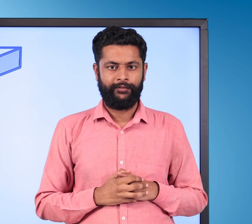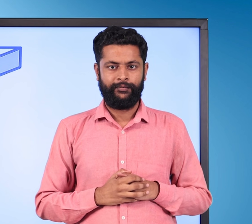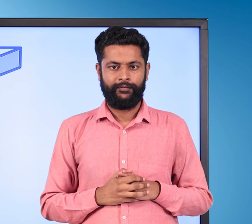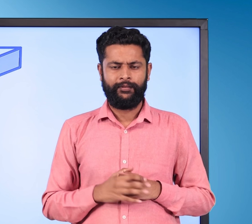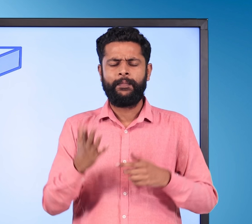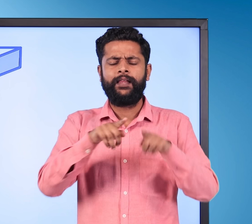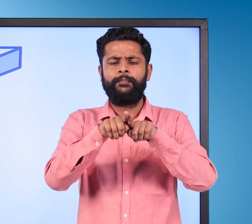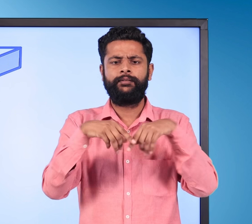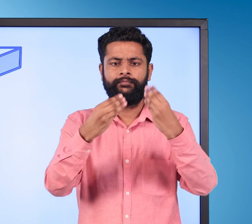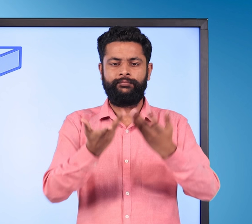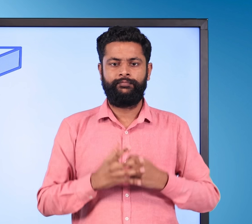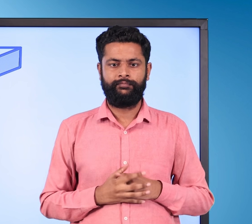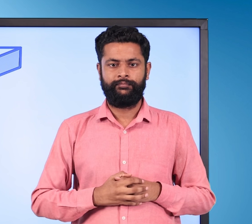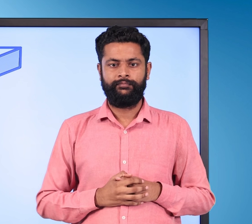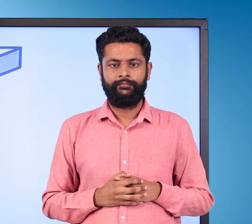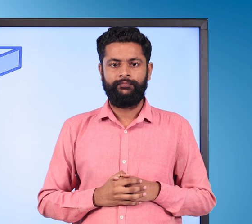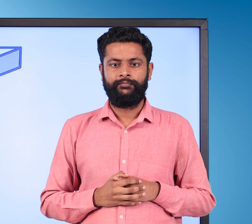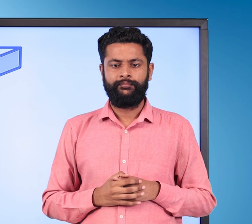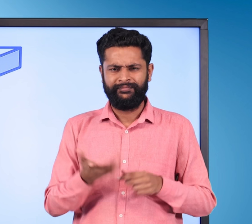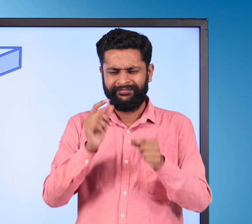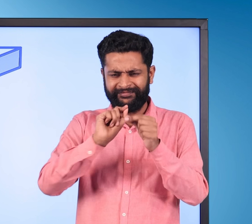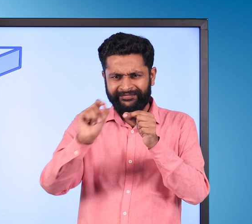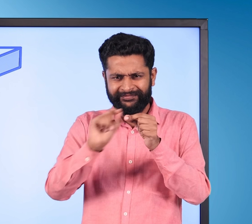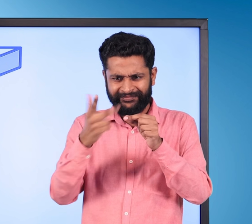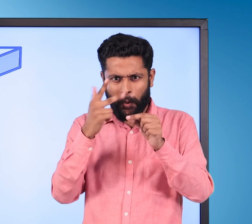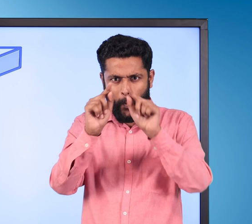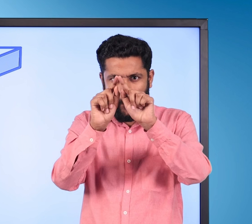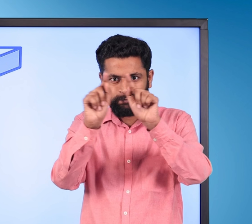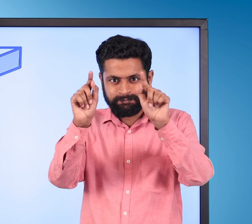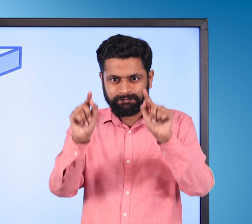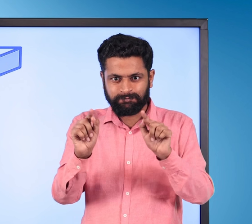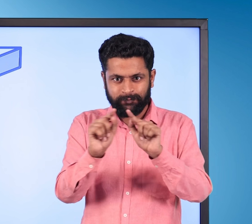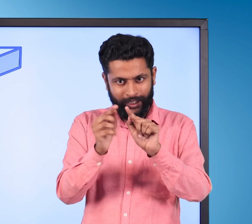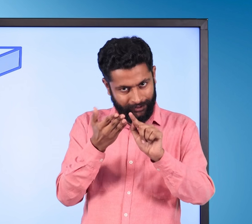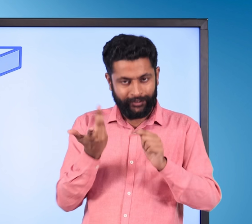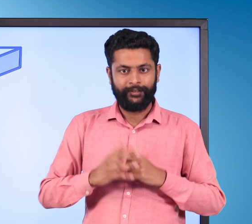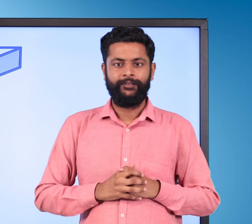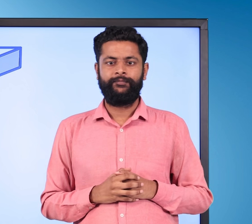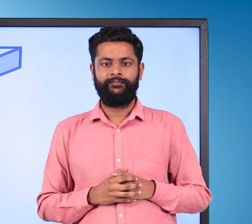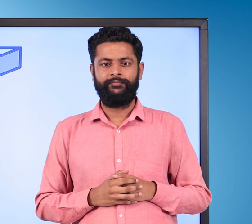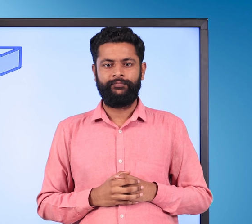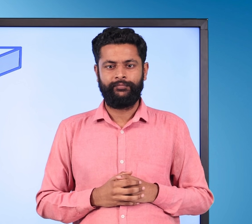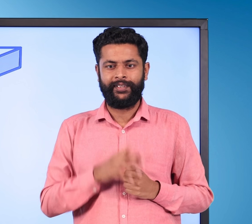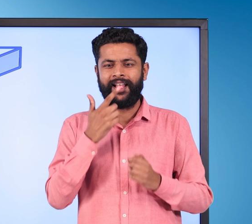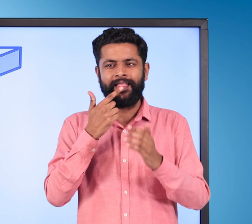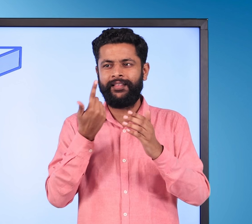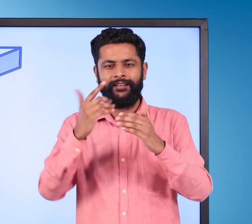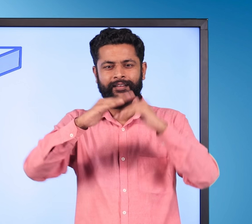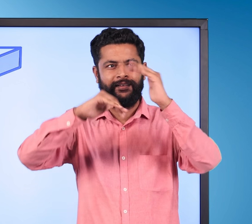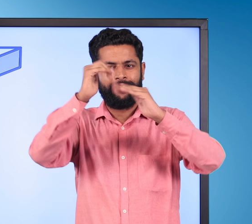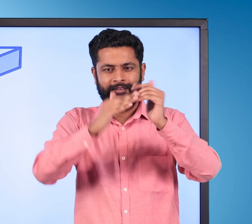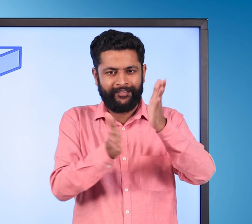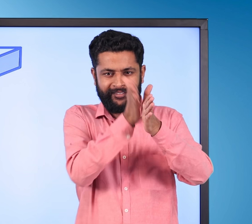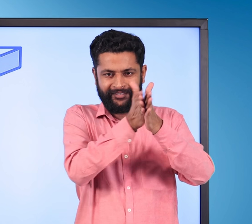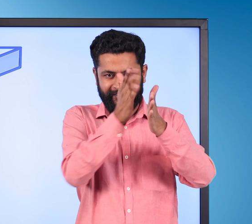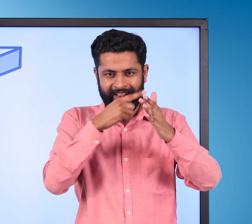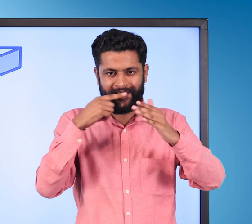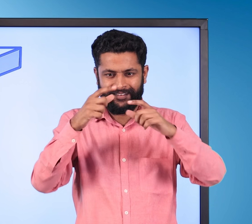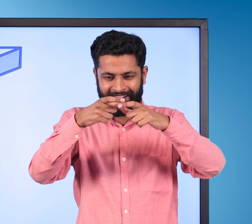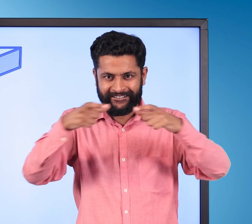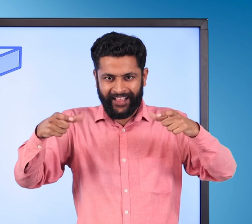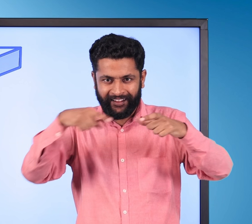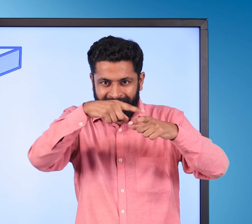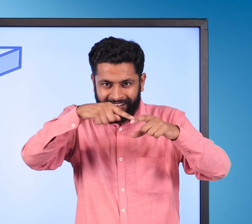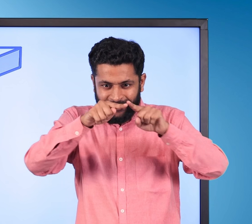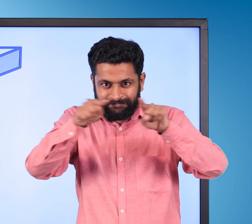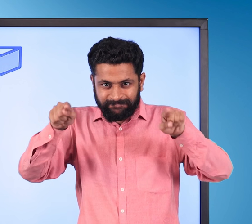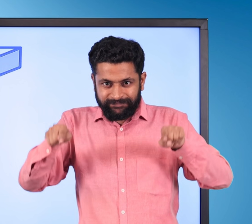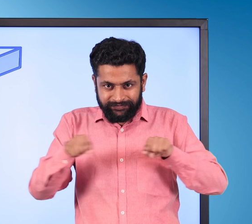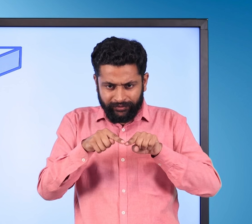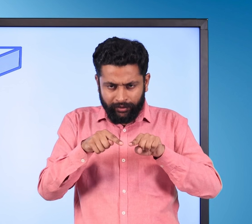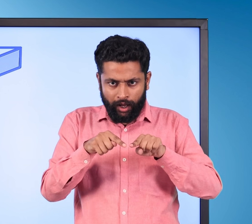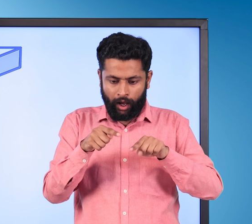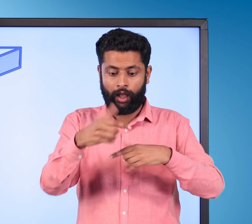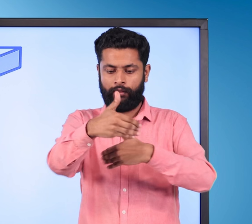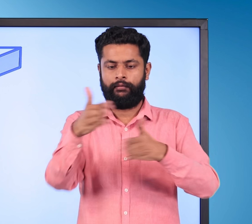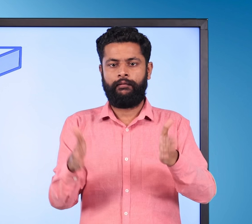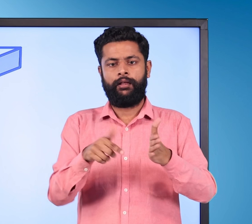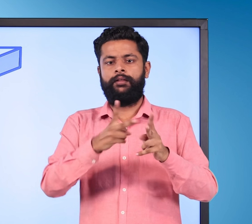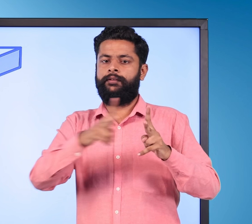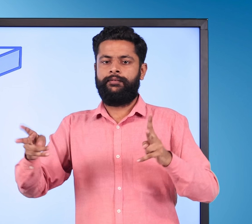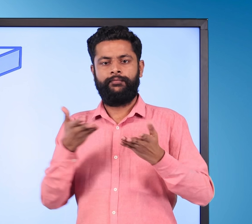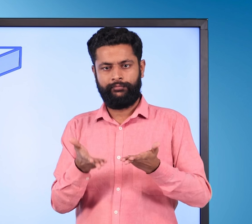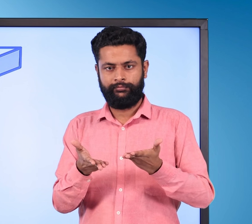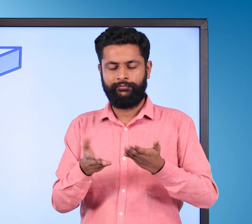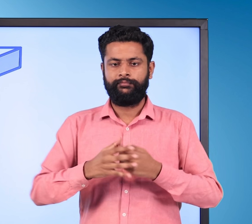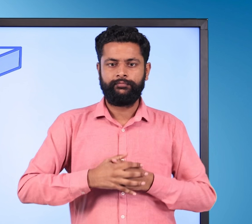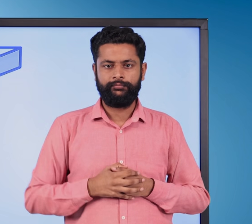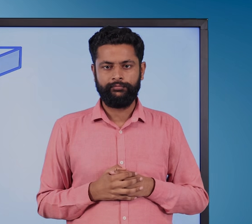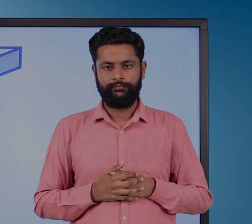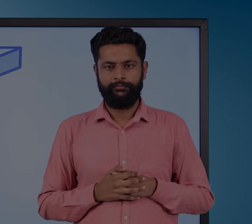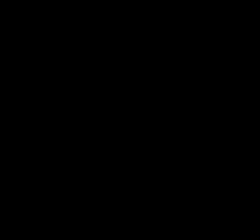For example, a matchbox or a brick are cuboids.